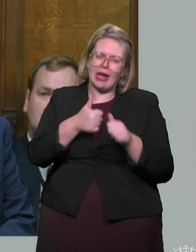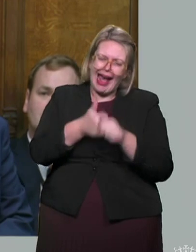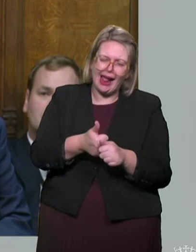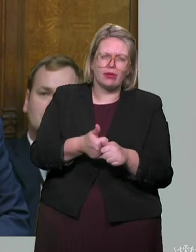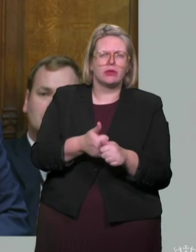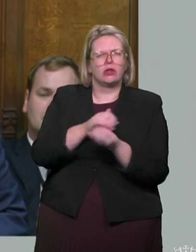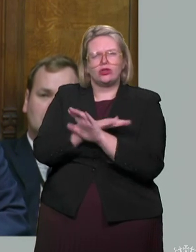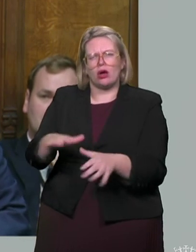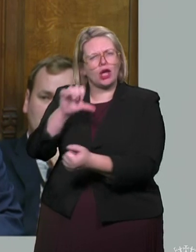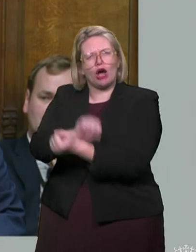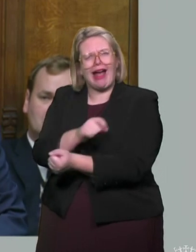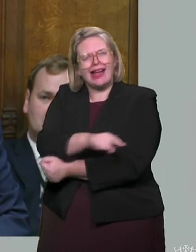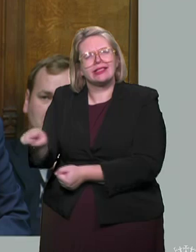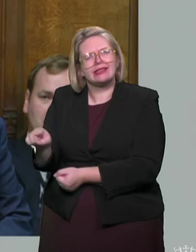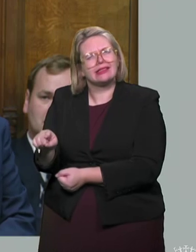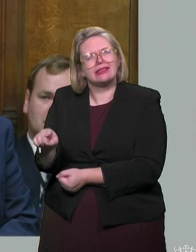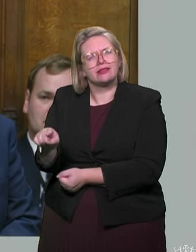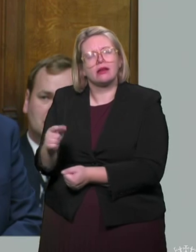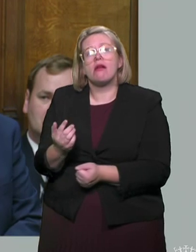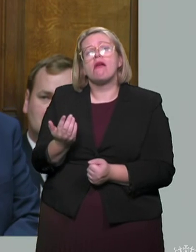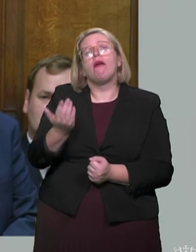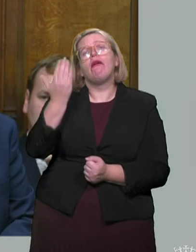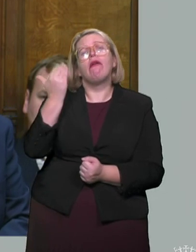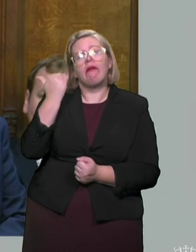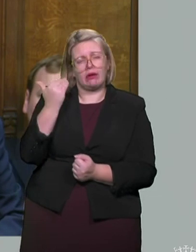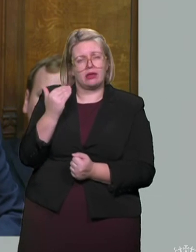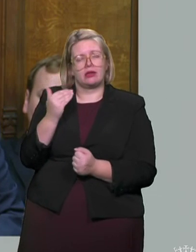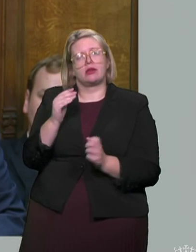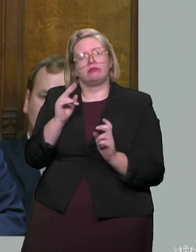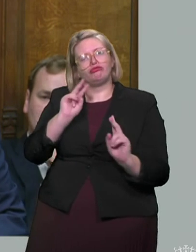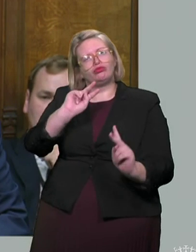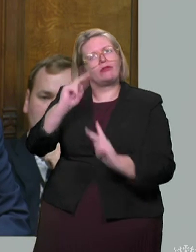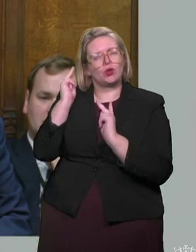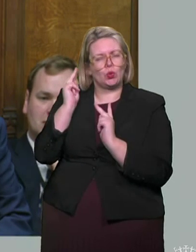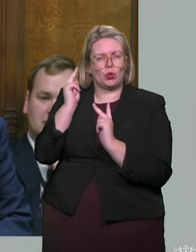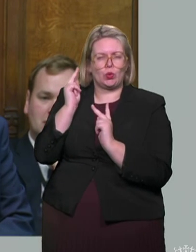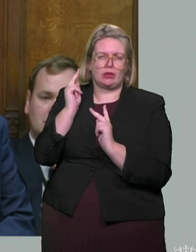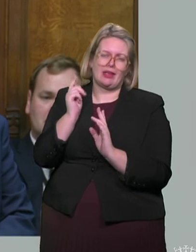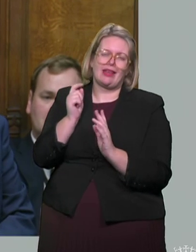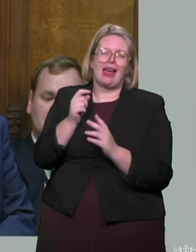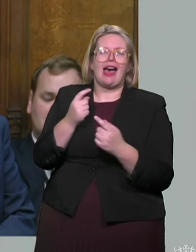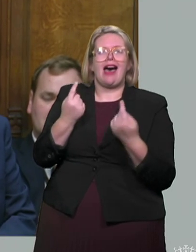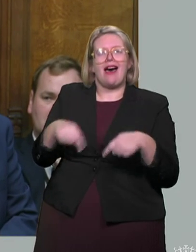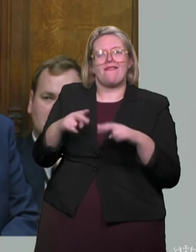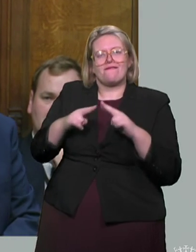The review of the repeal of the Vagrancy Act 1824 has now been concluded.